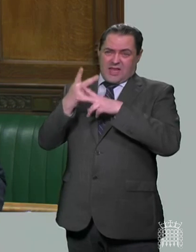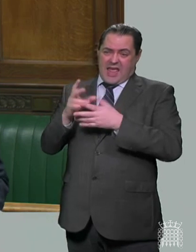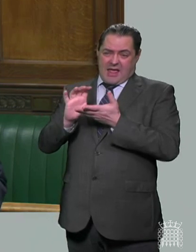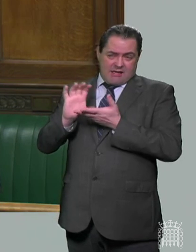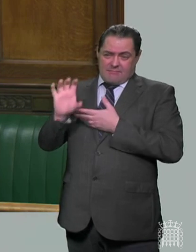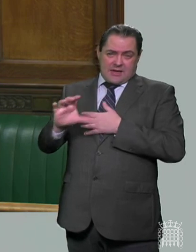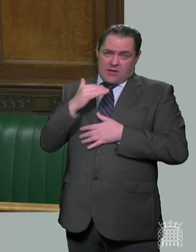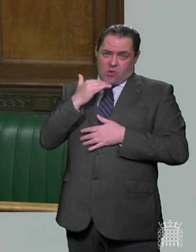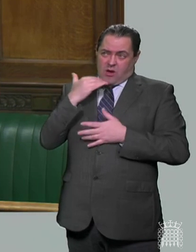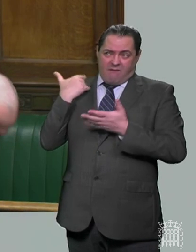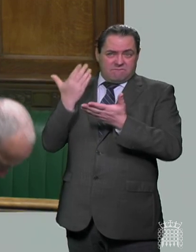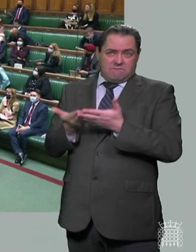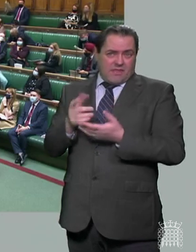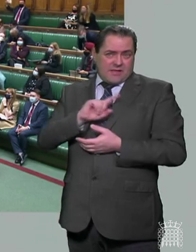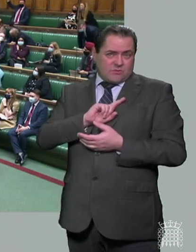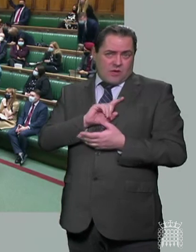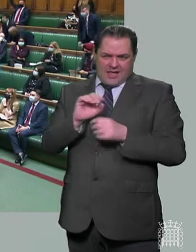Surely the Prime Minister sees that.